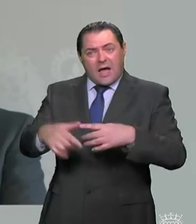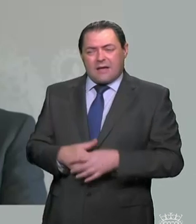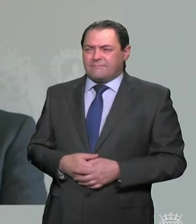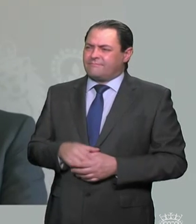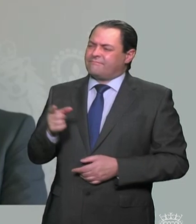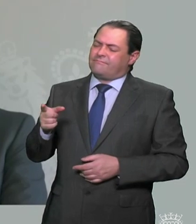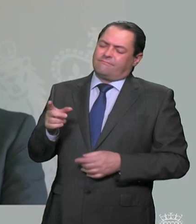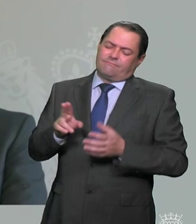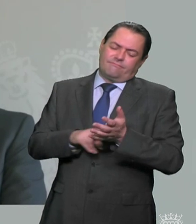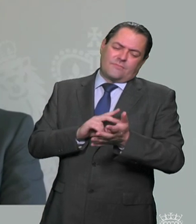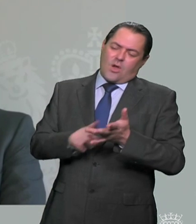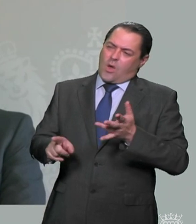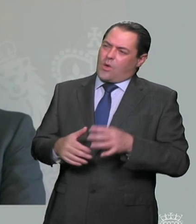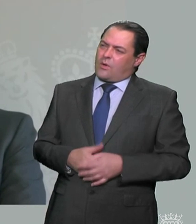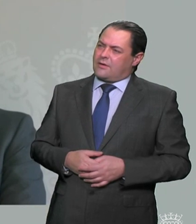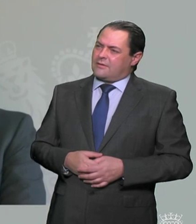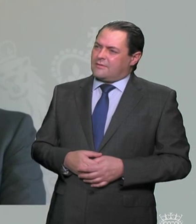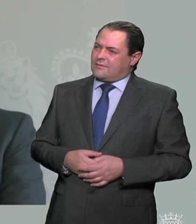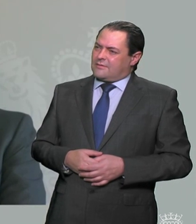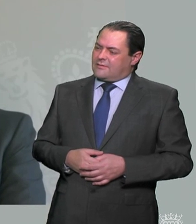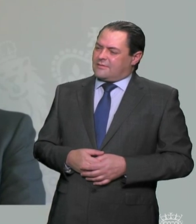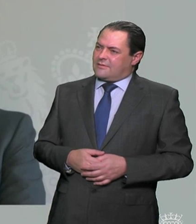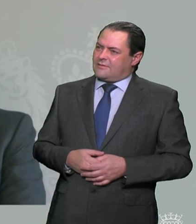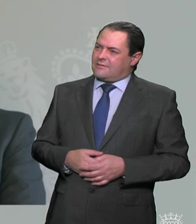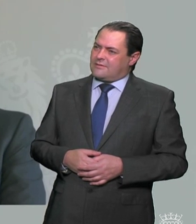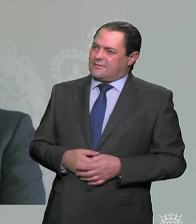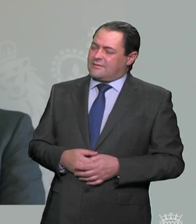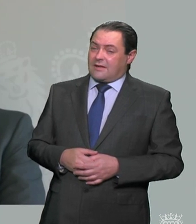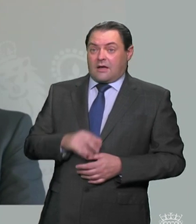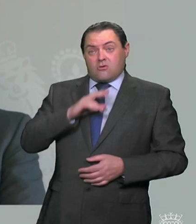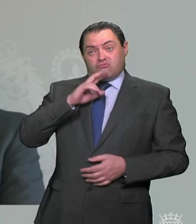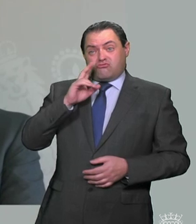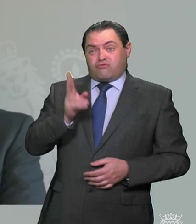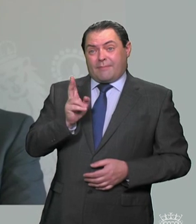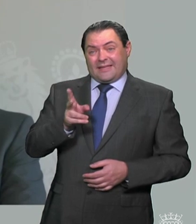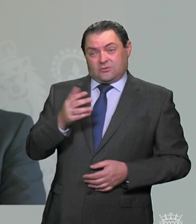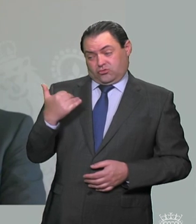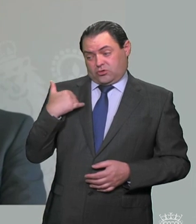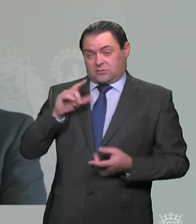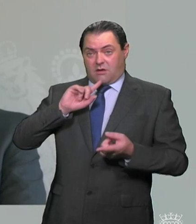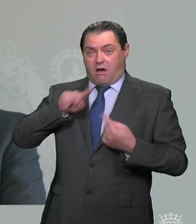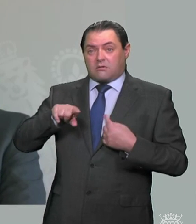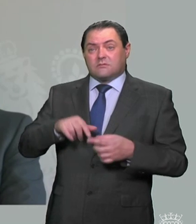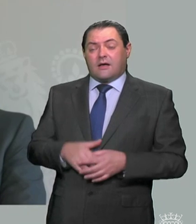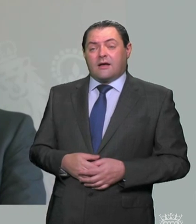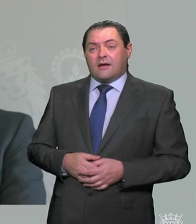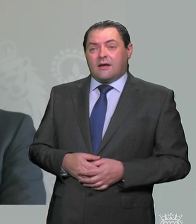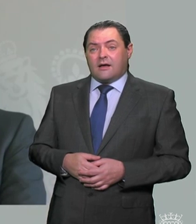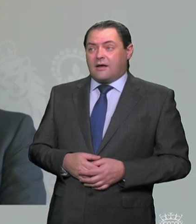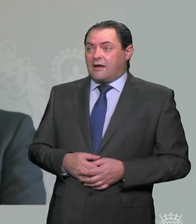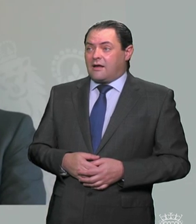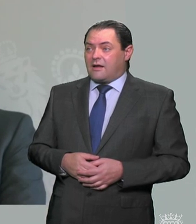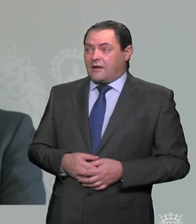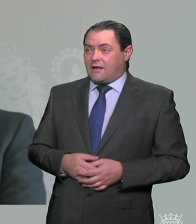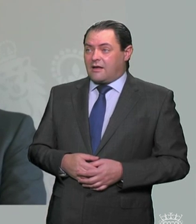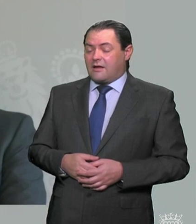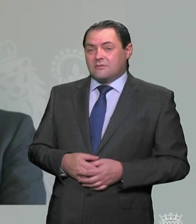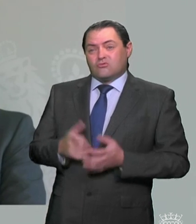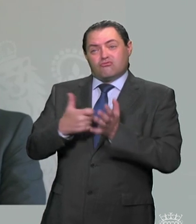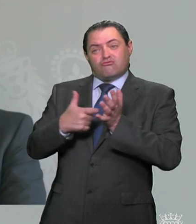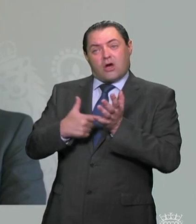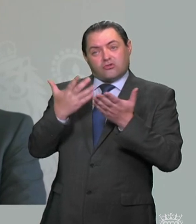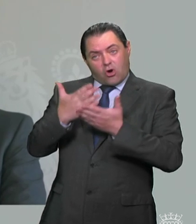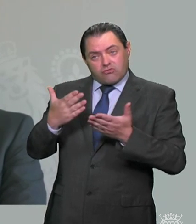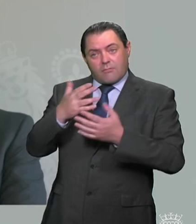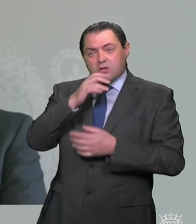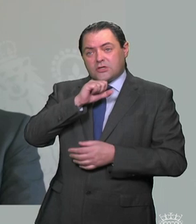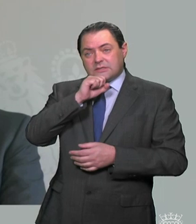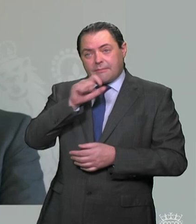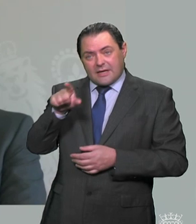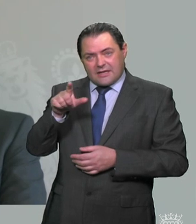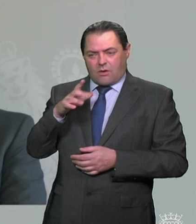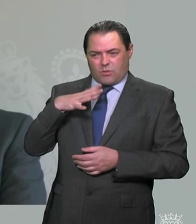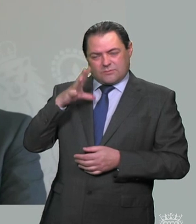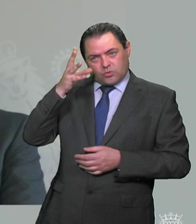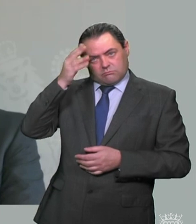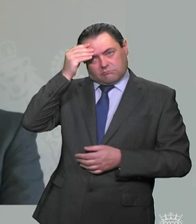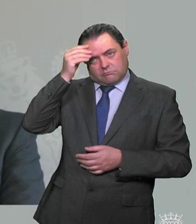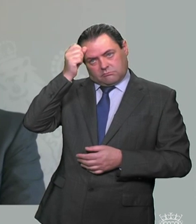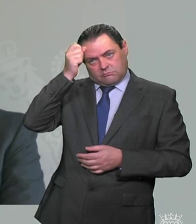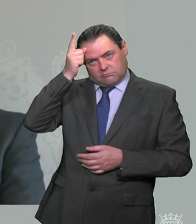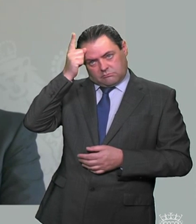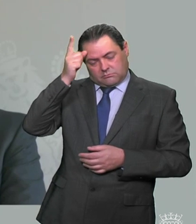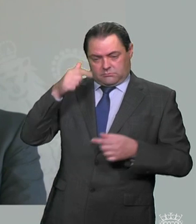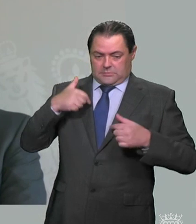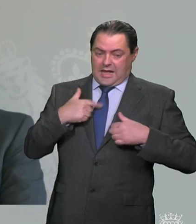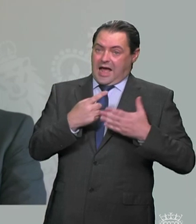No. If I may, Mr Speaker, I will laboriously repeat the answer that I gave earlier to the right honourable and learned Gentleman, just to get it into his head yet again.